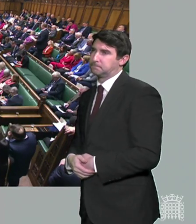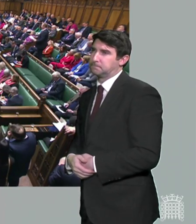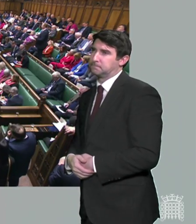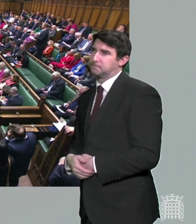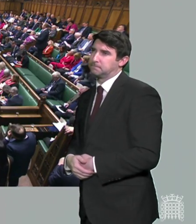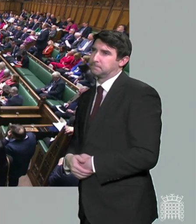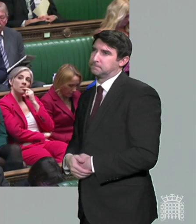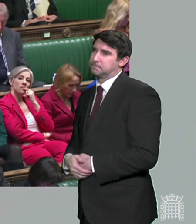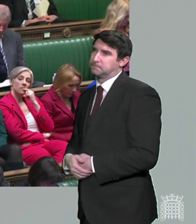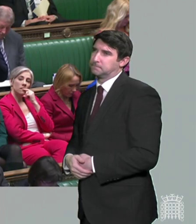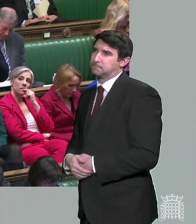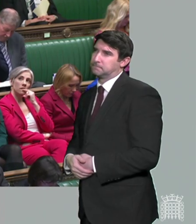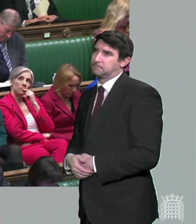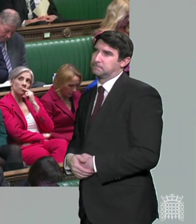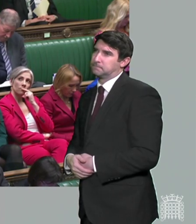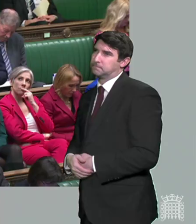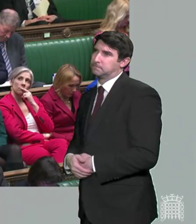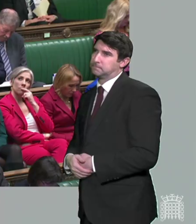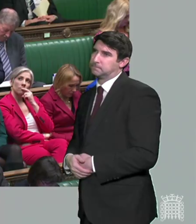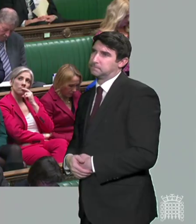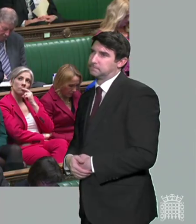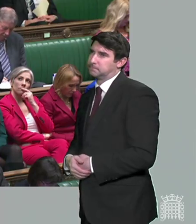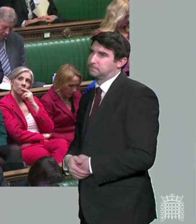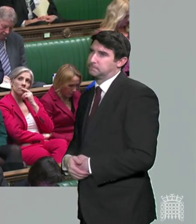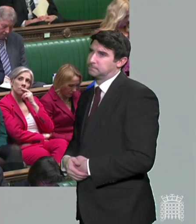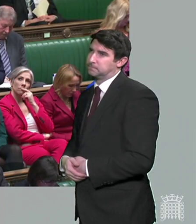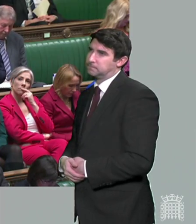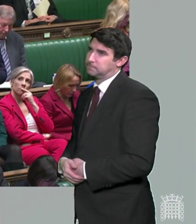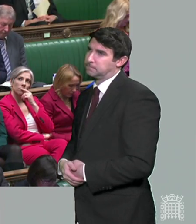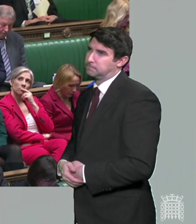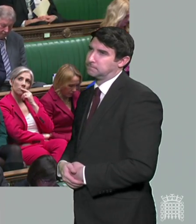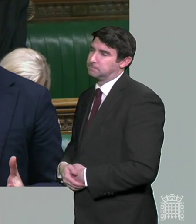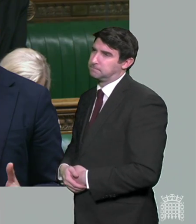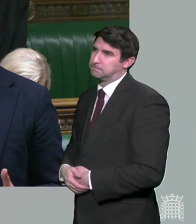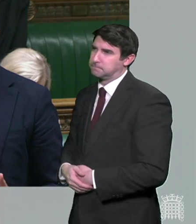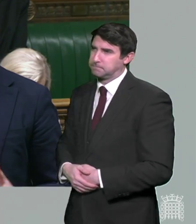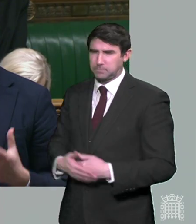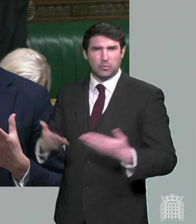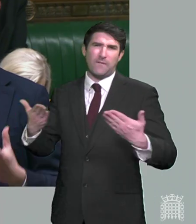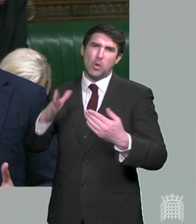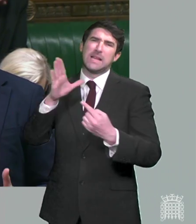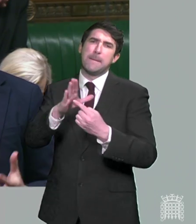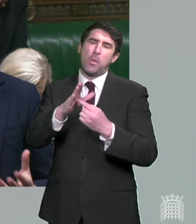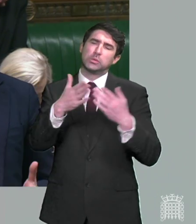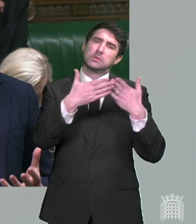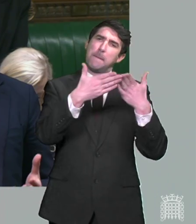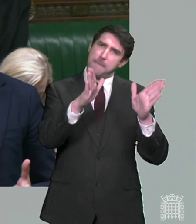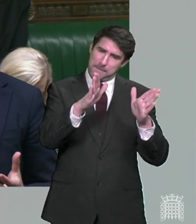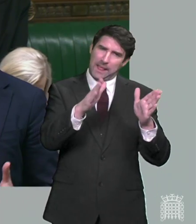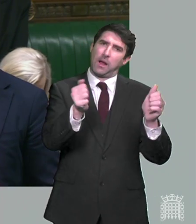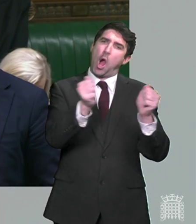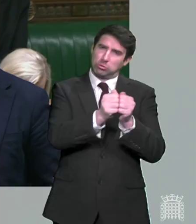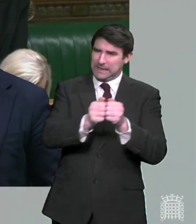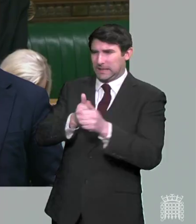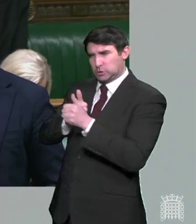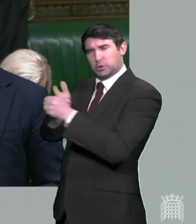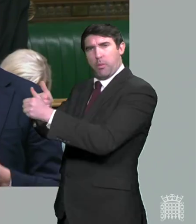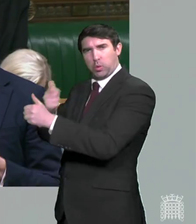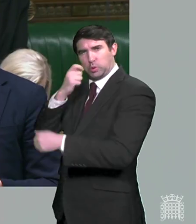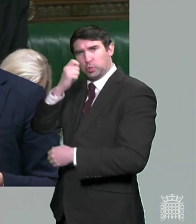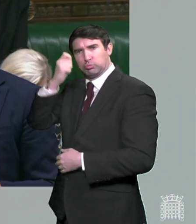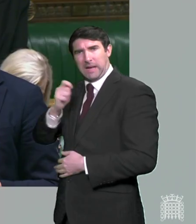The Government will want to help to maintain popular backing in the UK for our support to Ukraine, including by helping people with their energy bills.